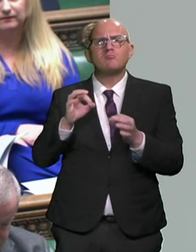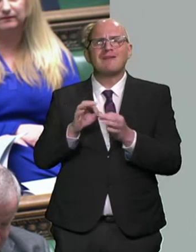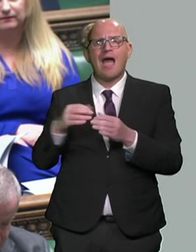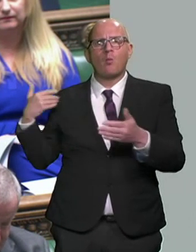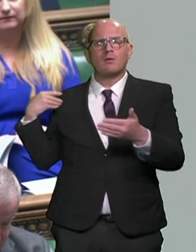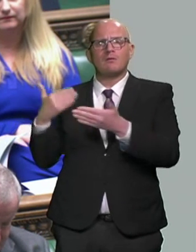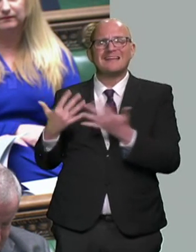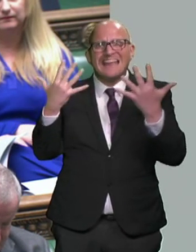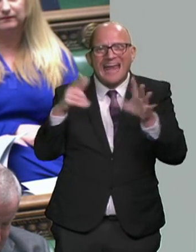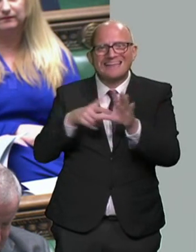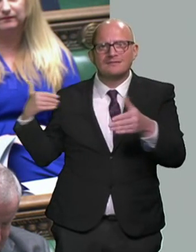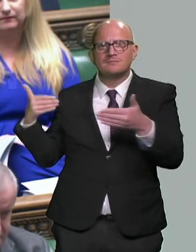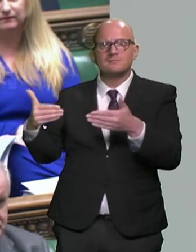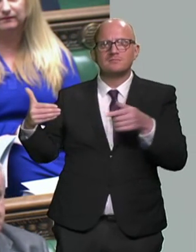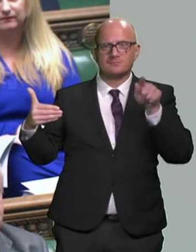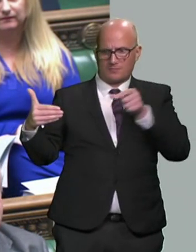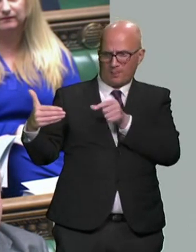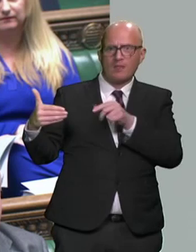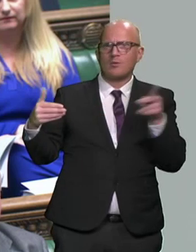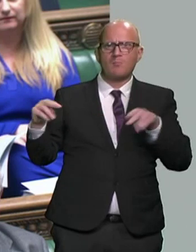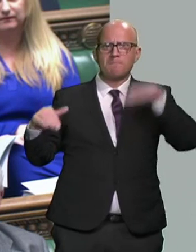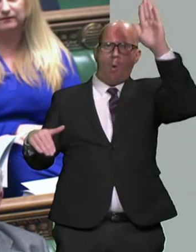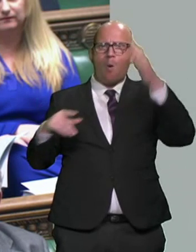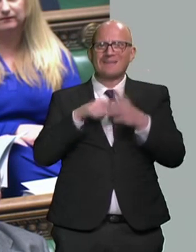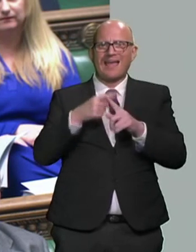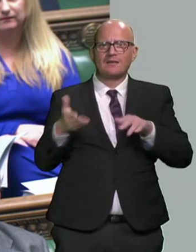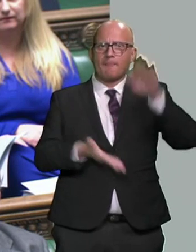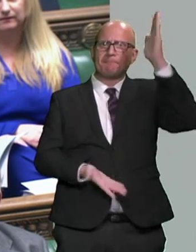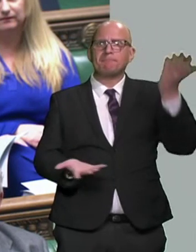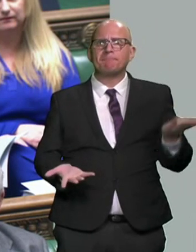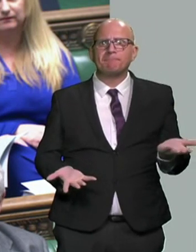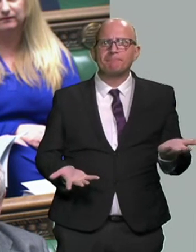The Treasury Committee issued a report this morning, which states that the UK Government